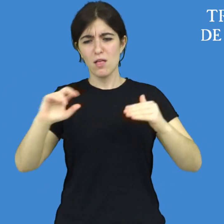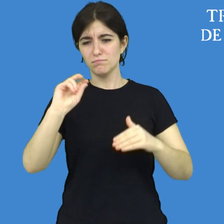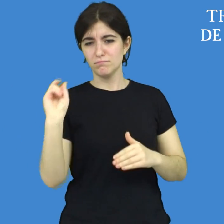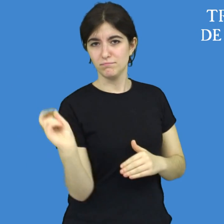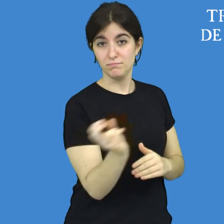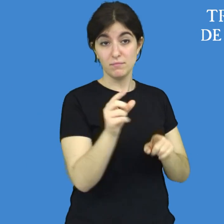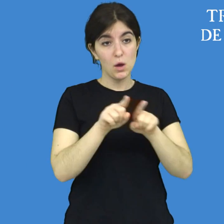etc